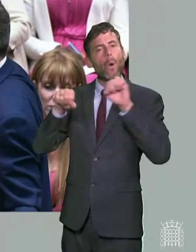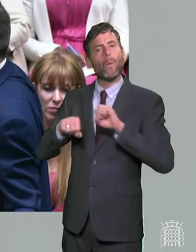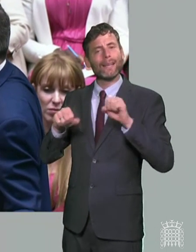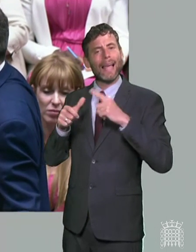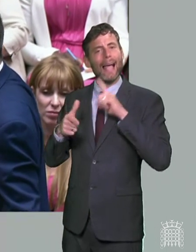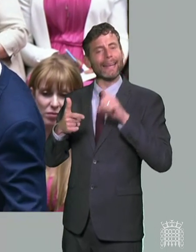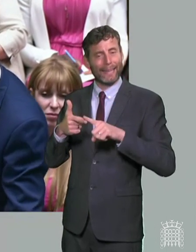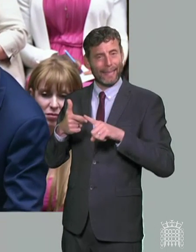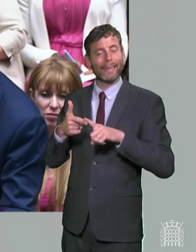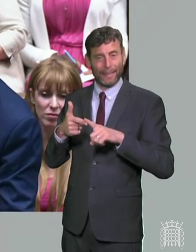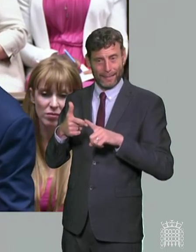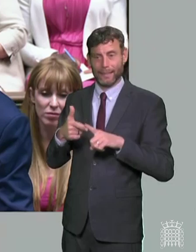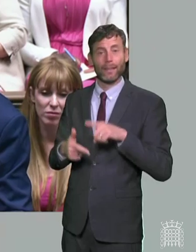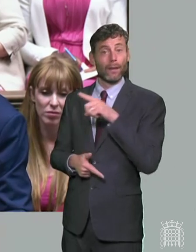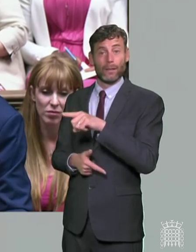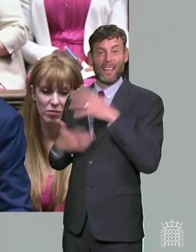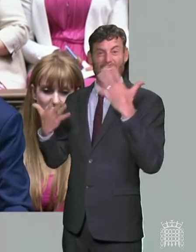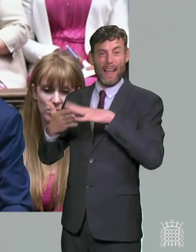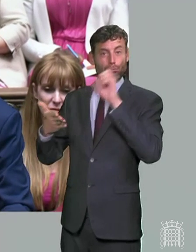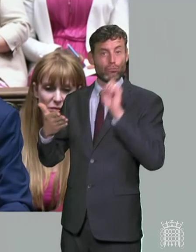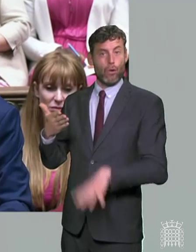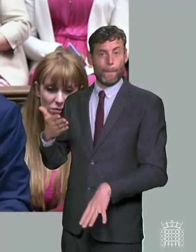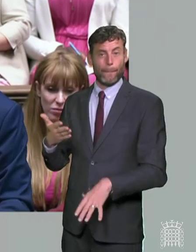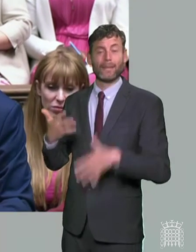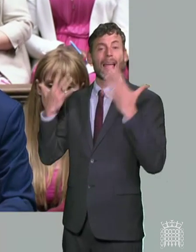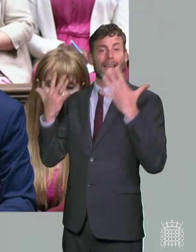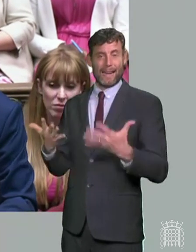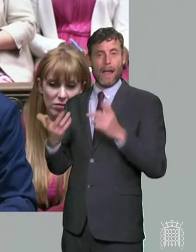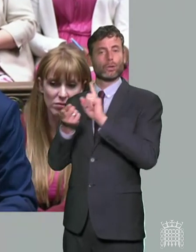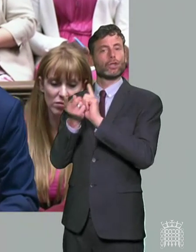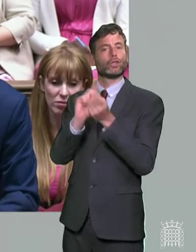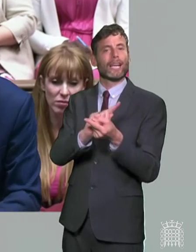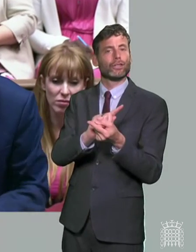“24 Hours in A&E” used to be a TV programme.